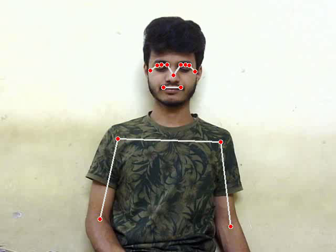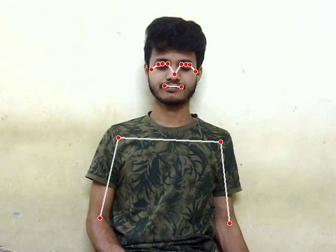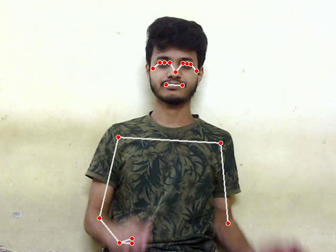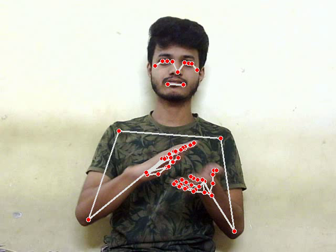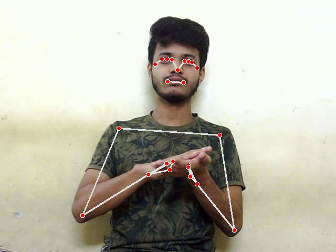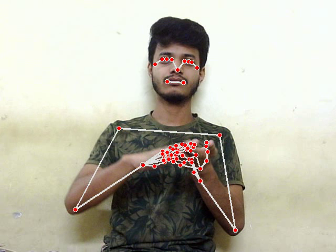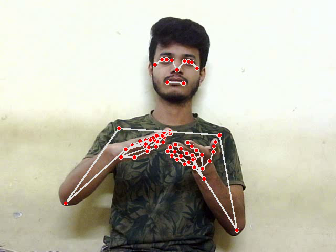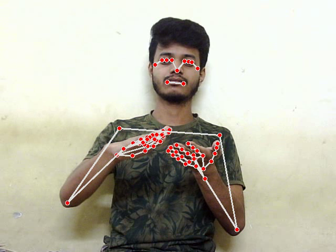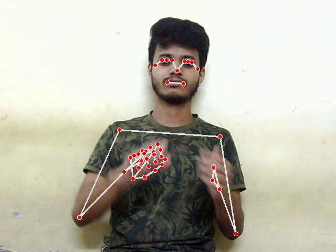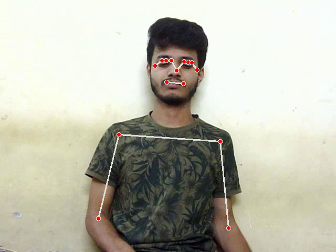nice